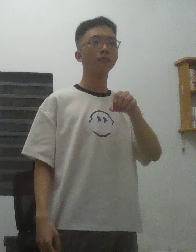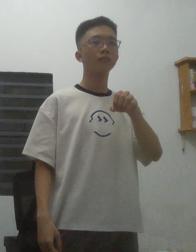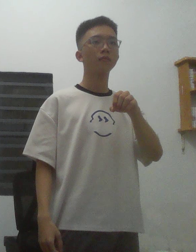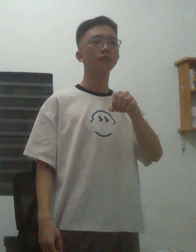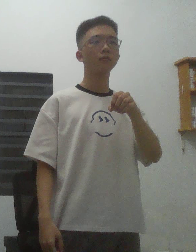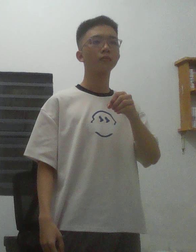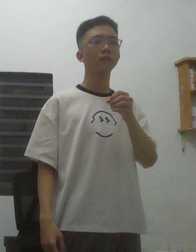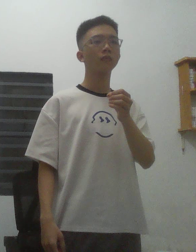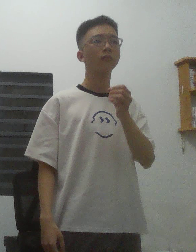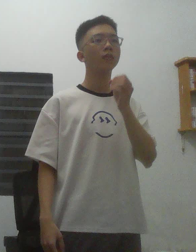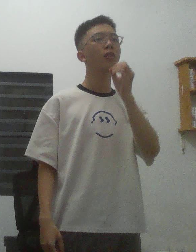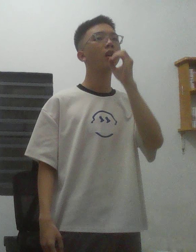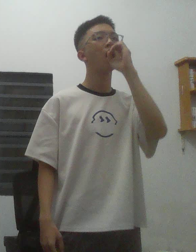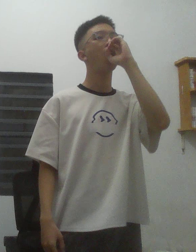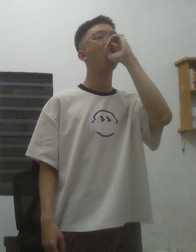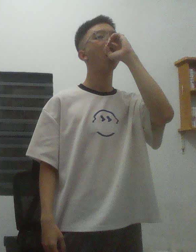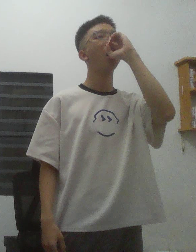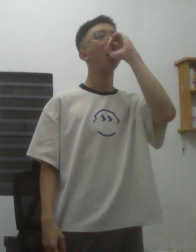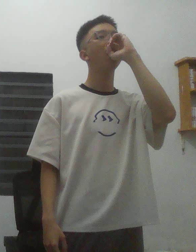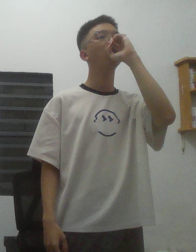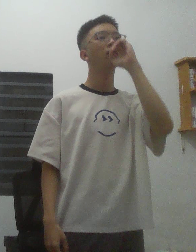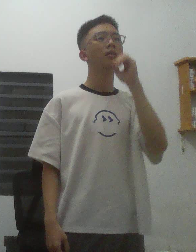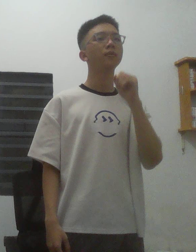uong